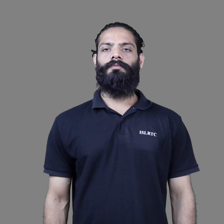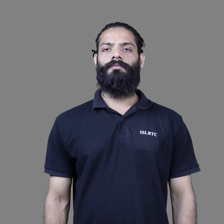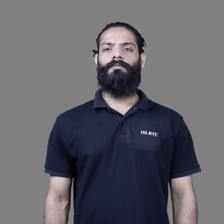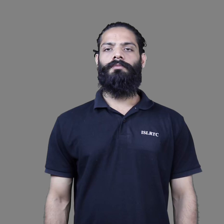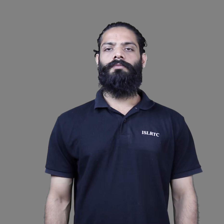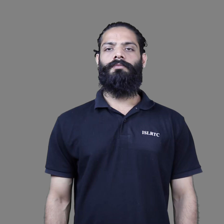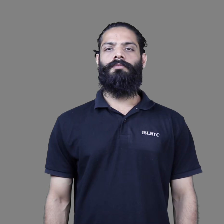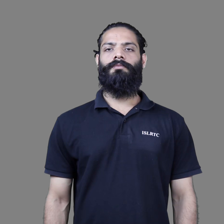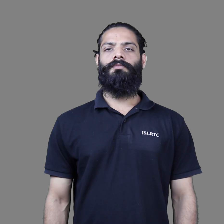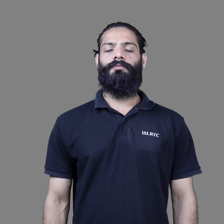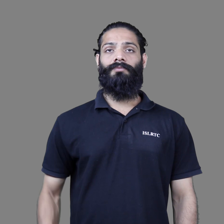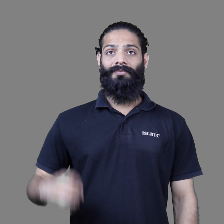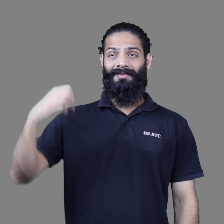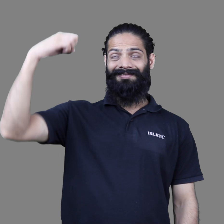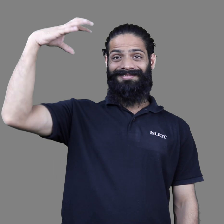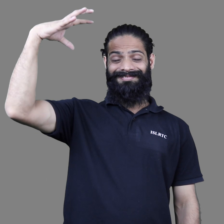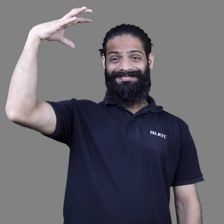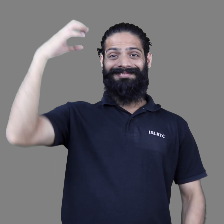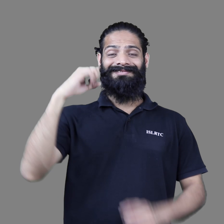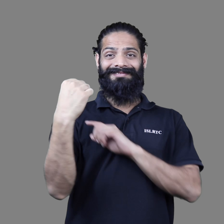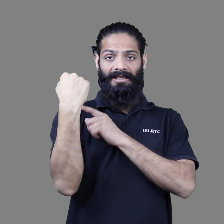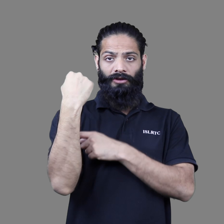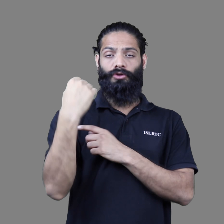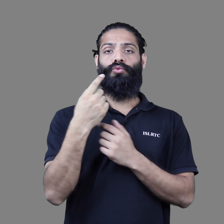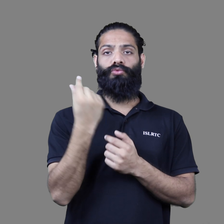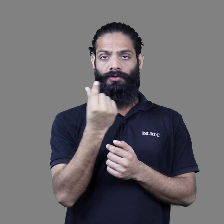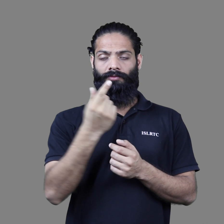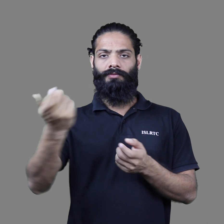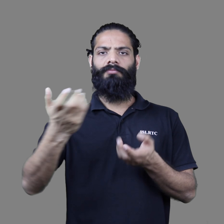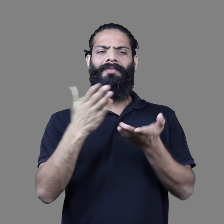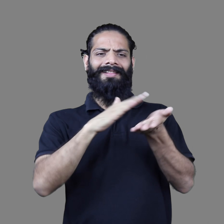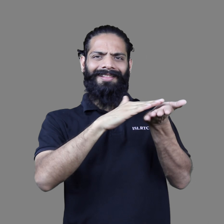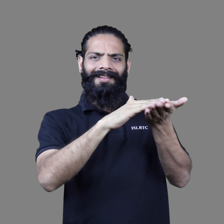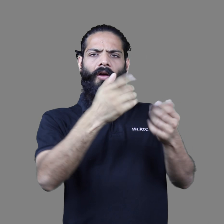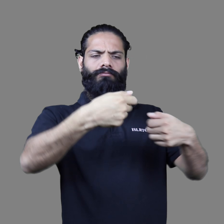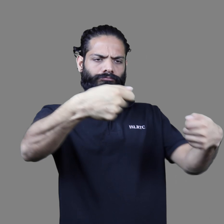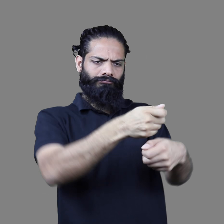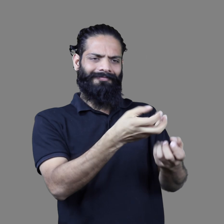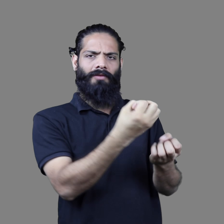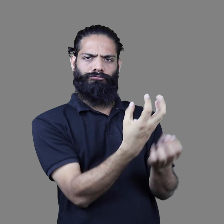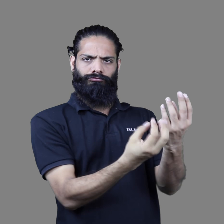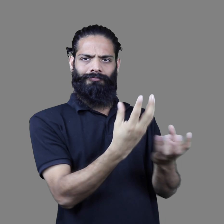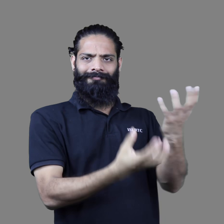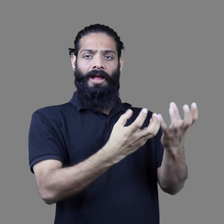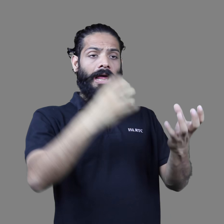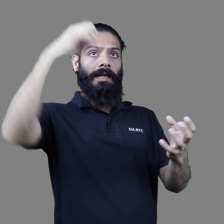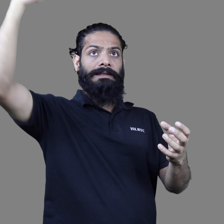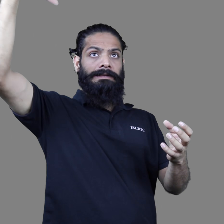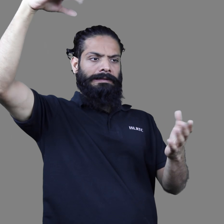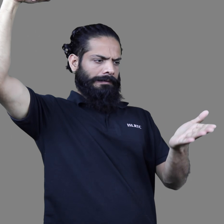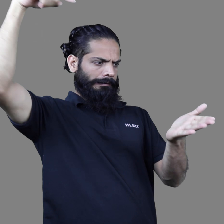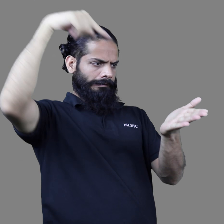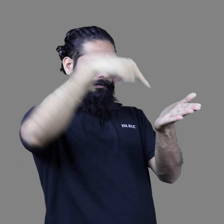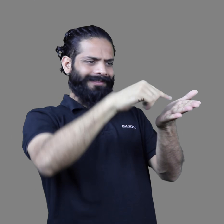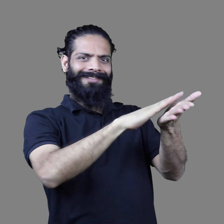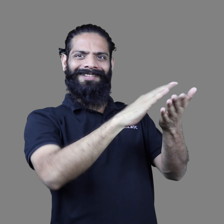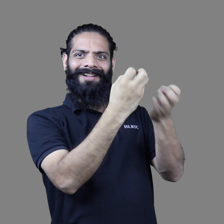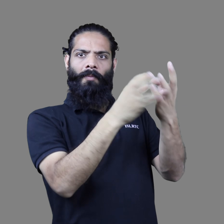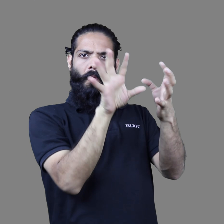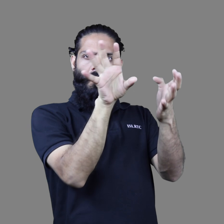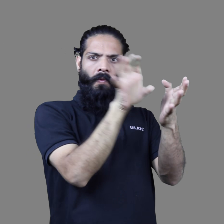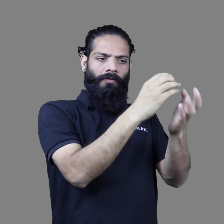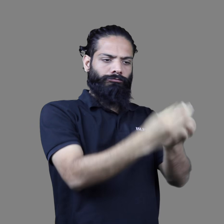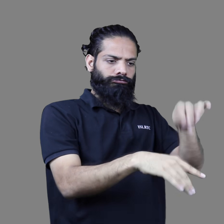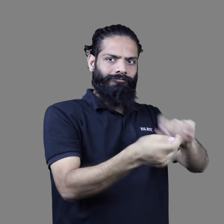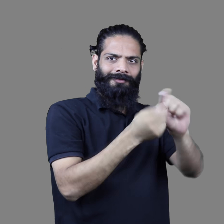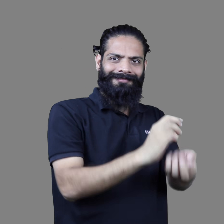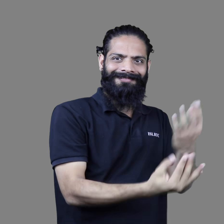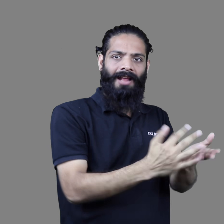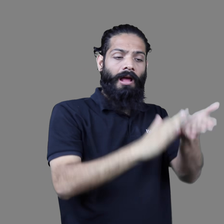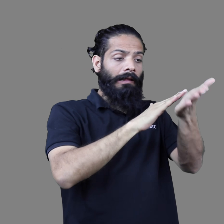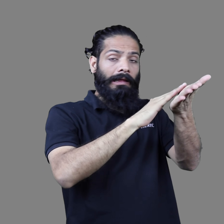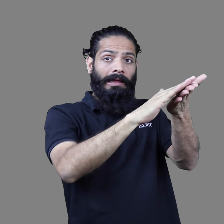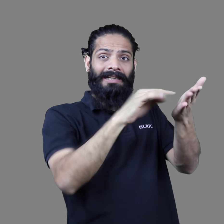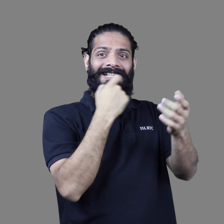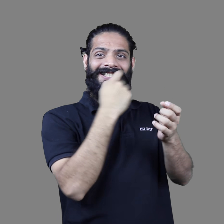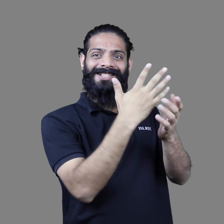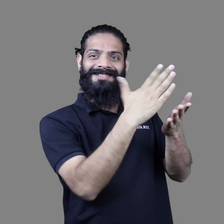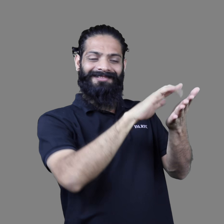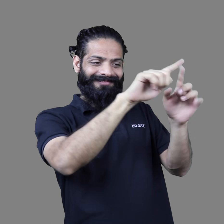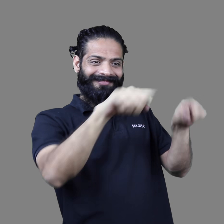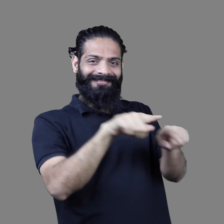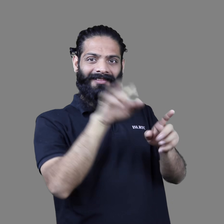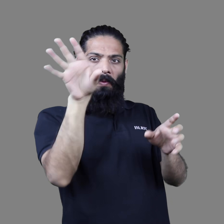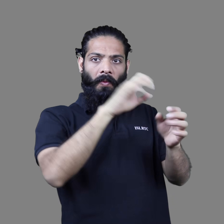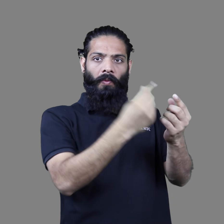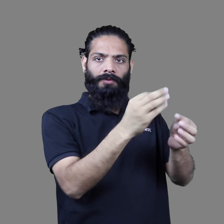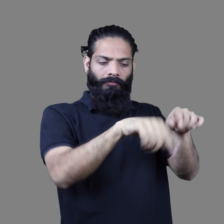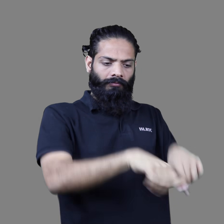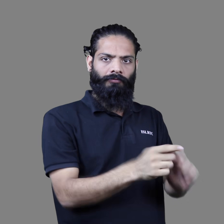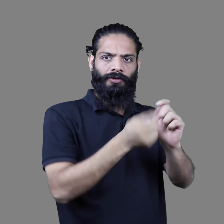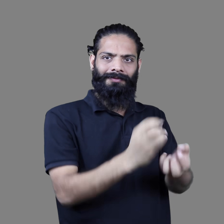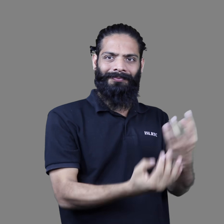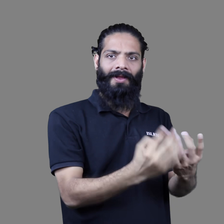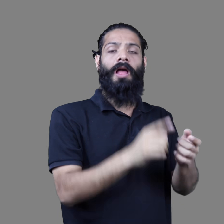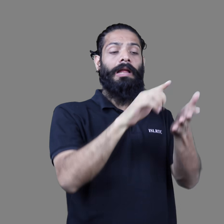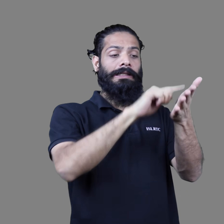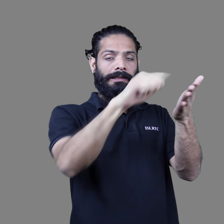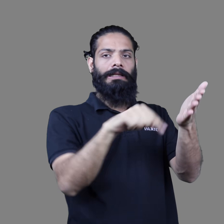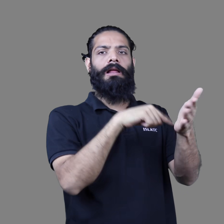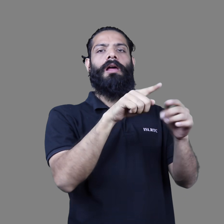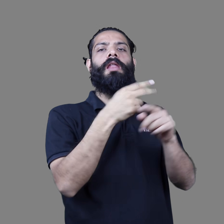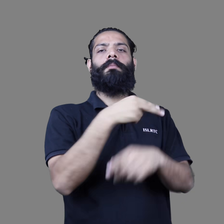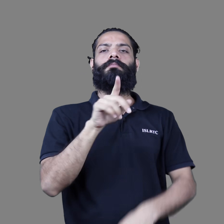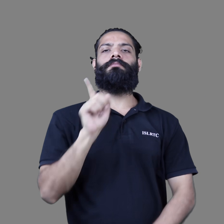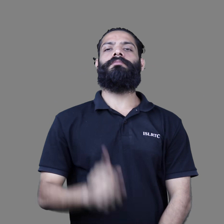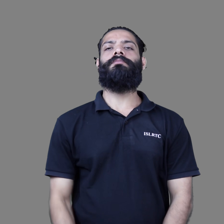Solar Plate